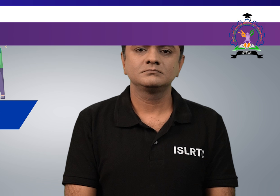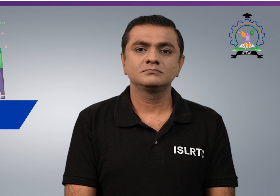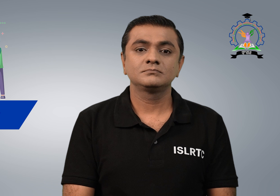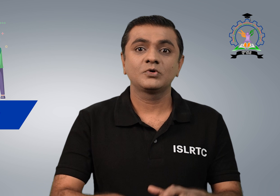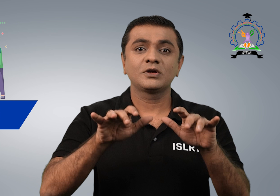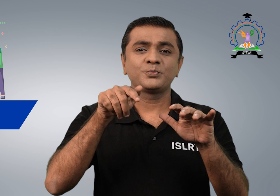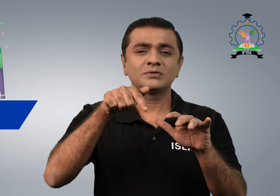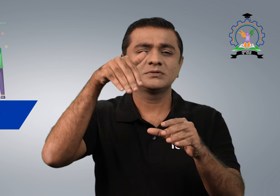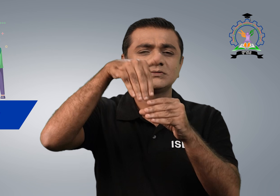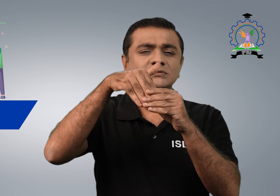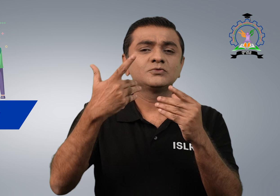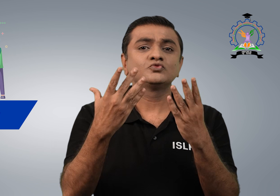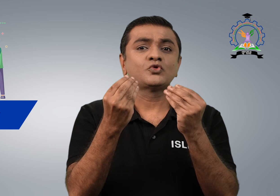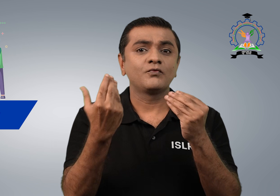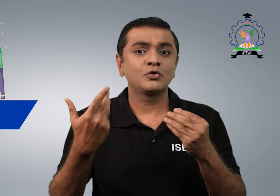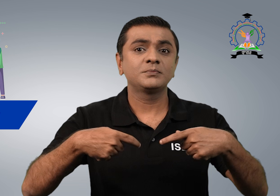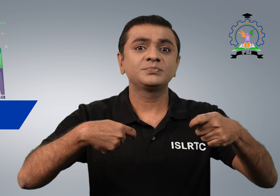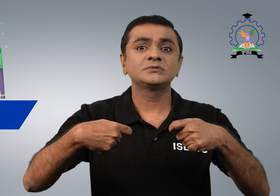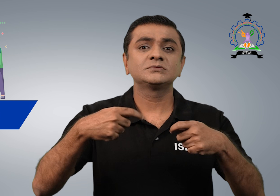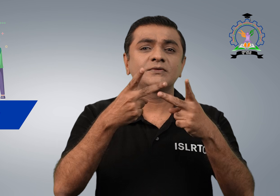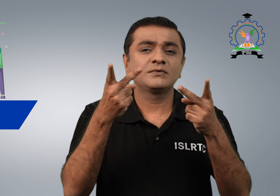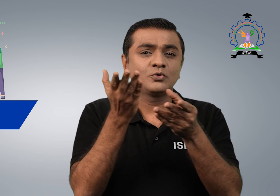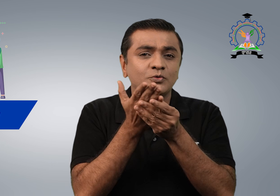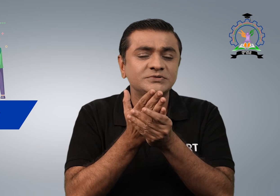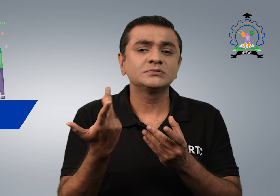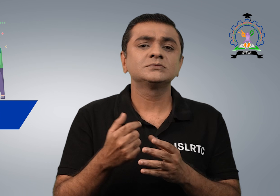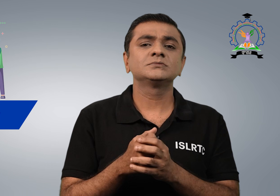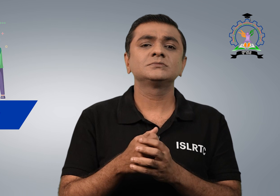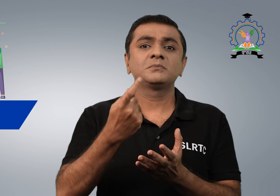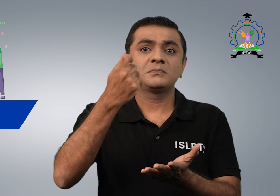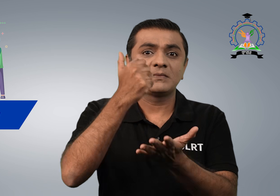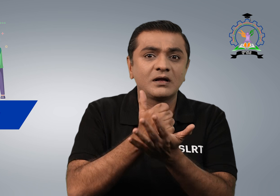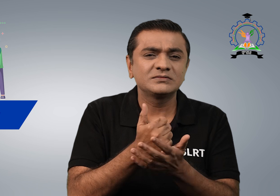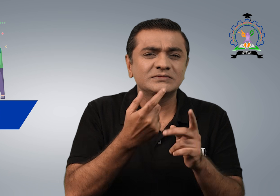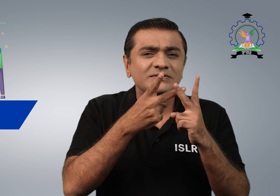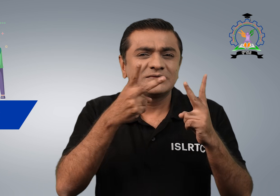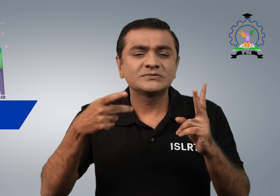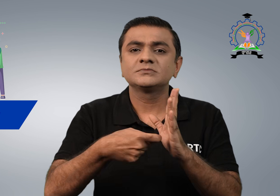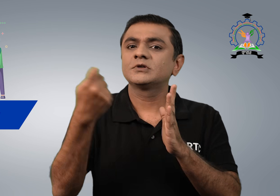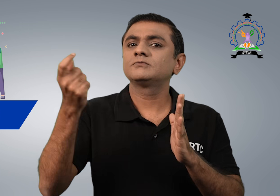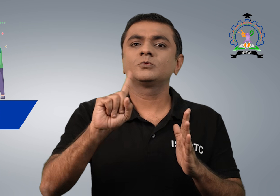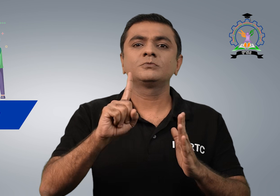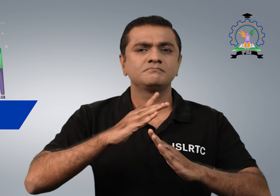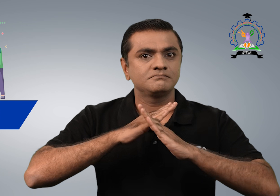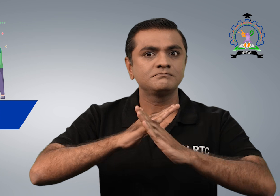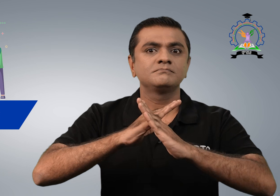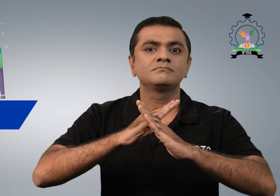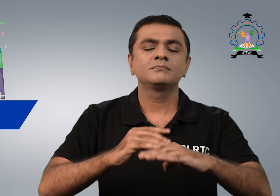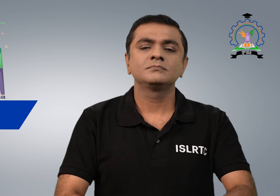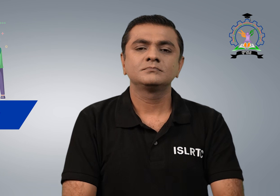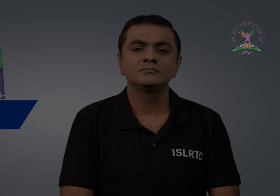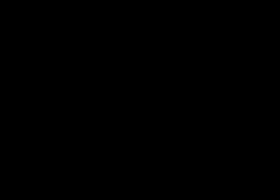It refers to software that protects business files, banking data, and other information on computers from hacking.